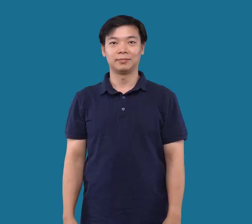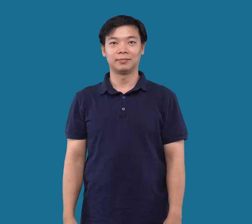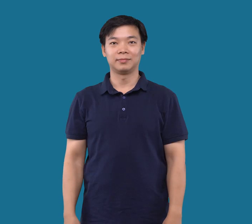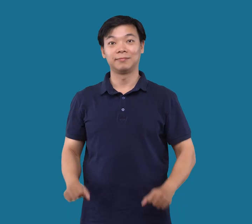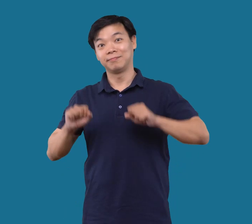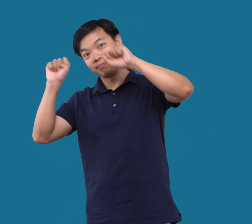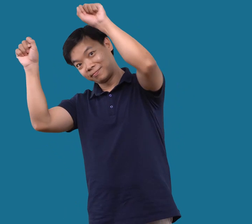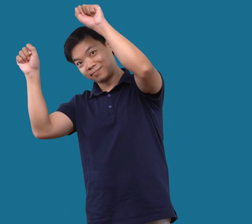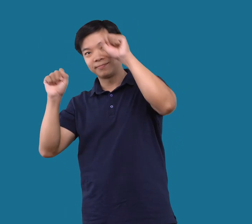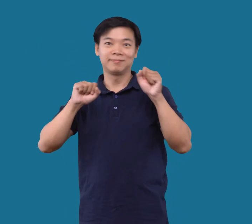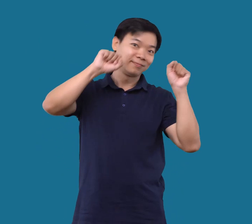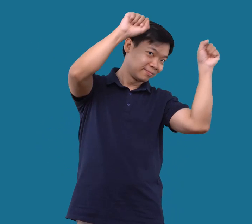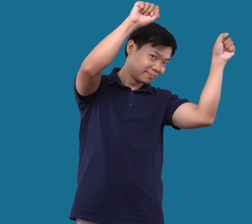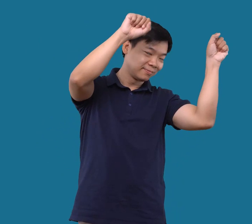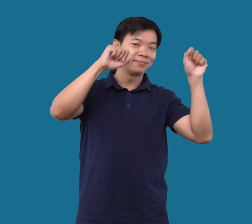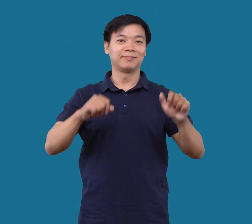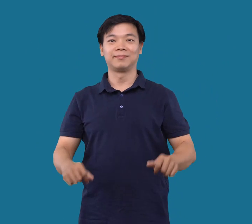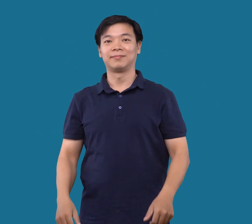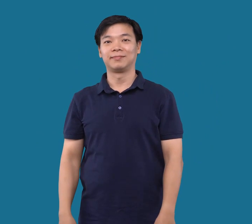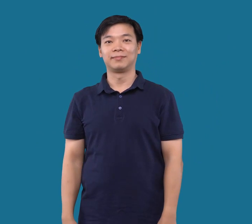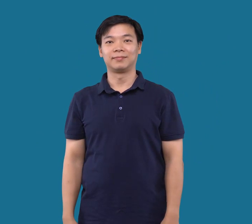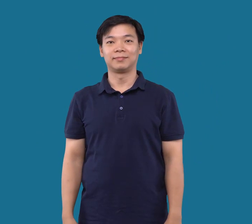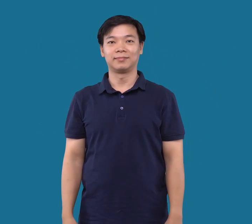cổ vũ